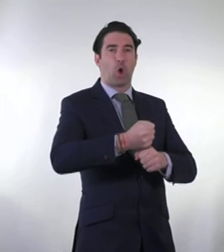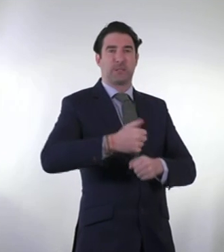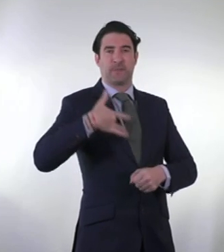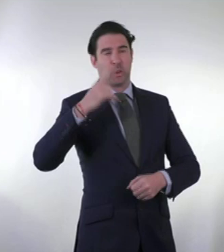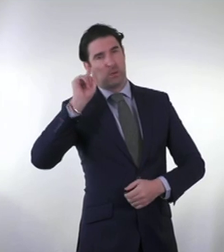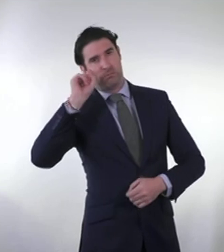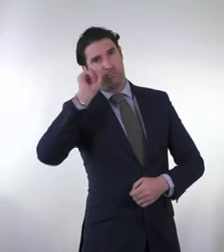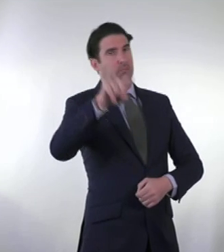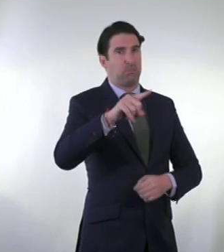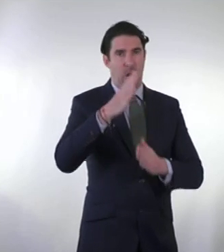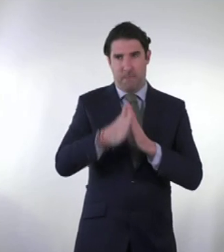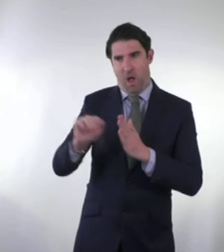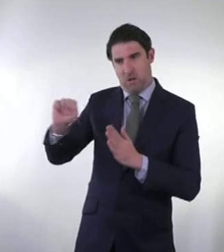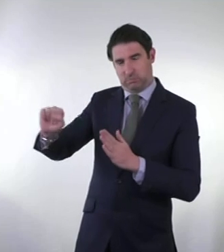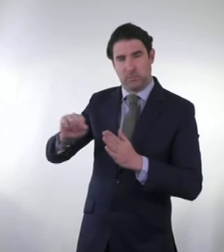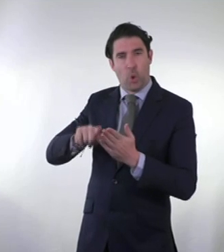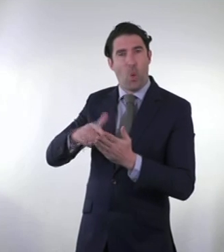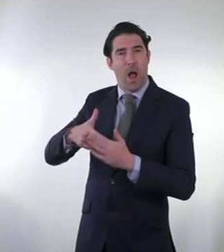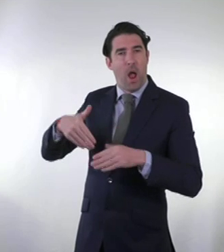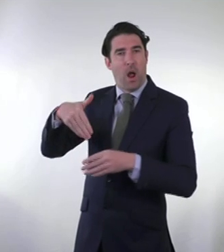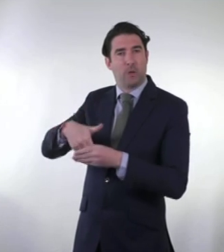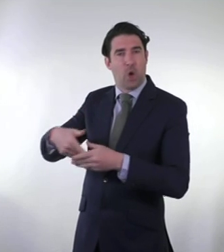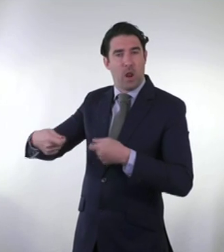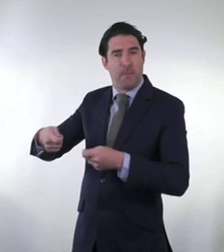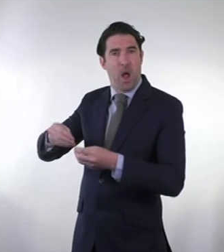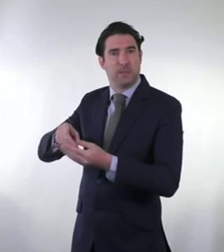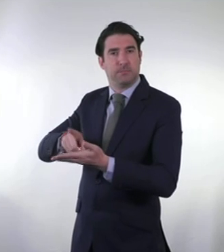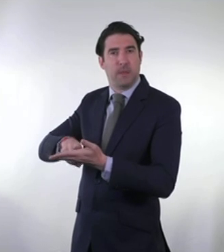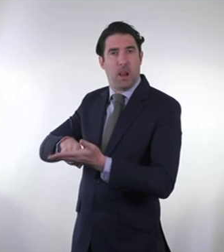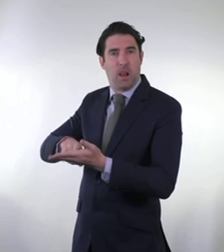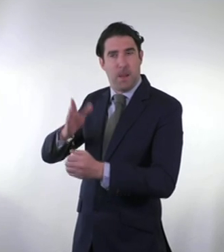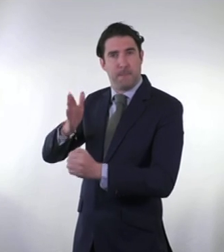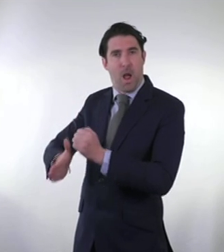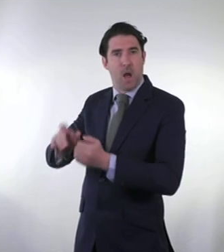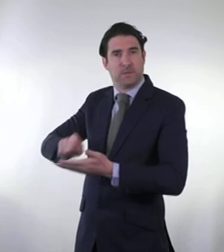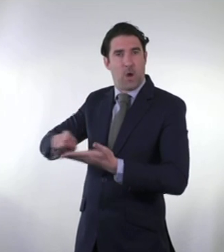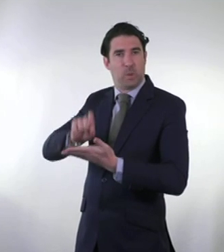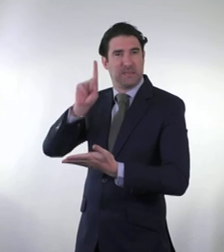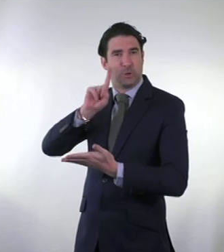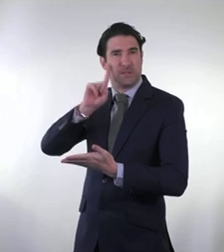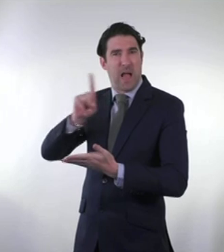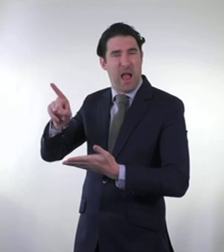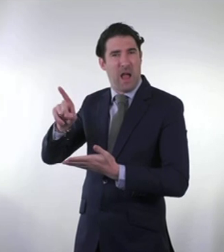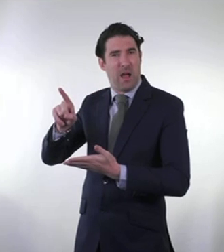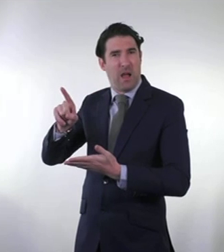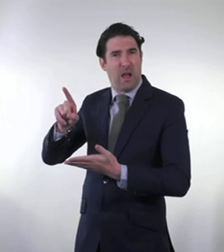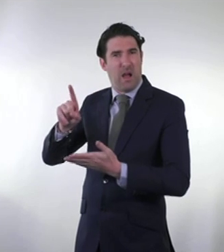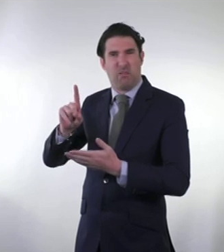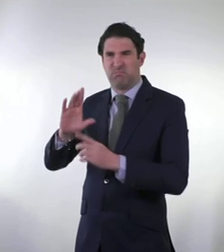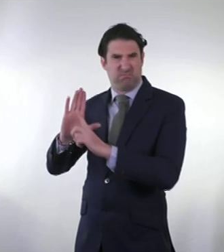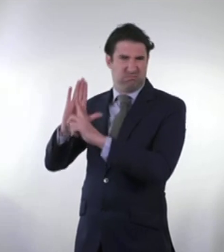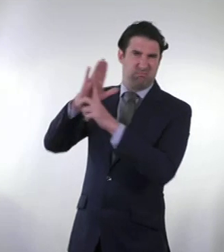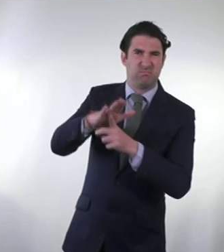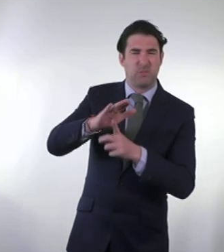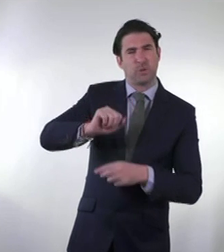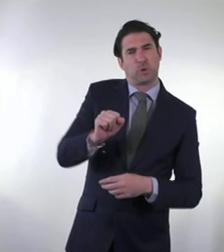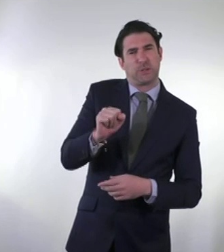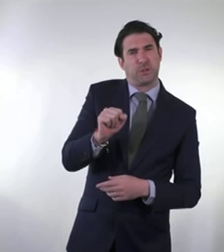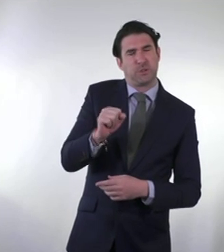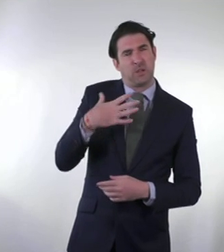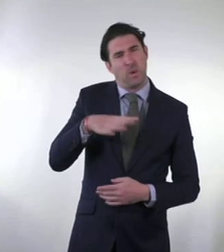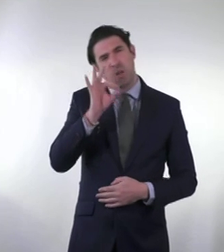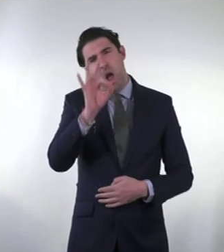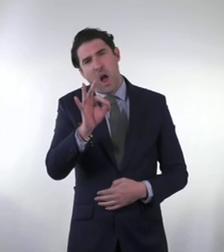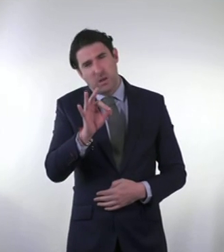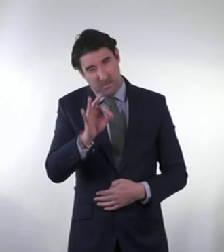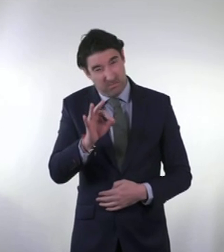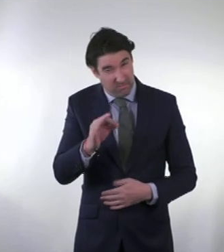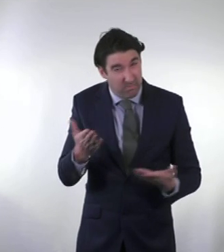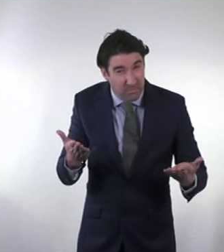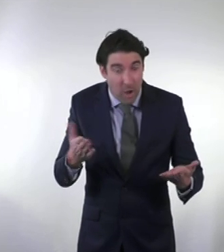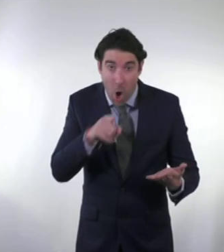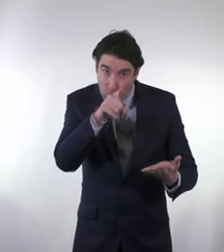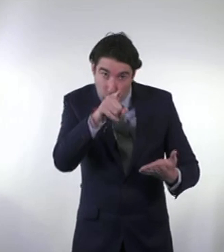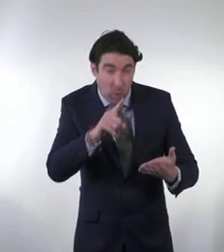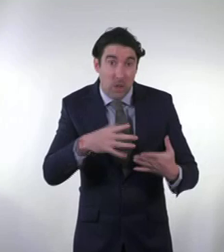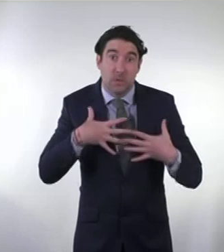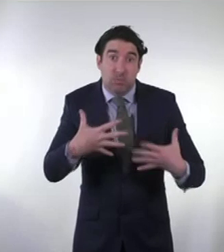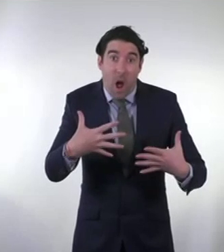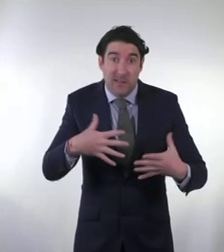If the Prime Minister cares to listen—it is not a difficult question—why does he think the people of Scotland have no trust in him or his Government?